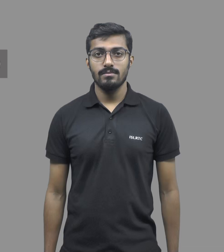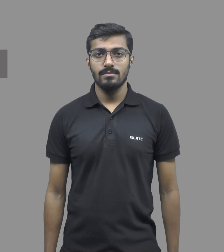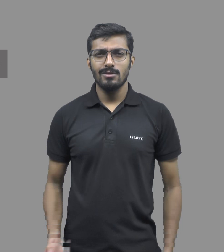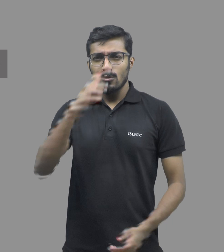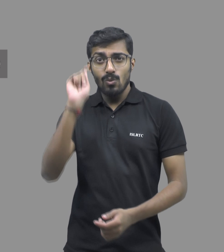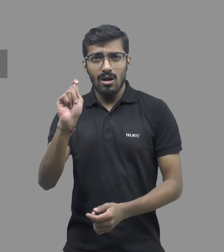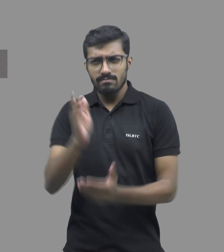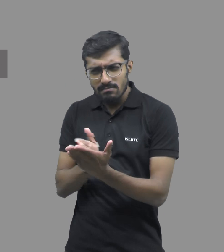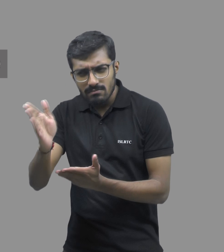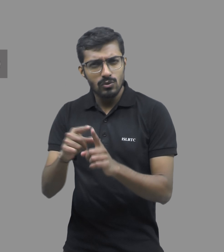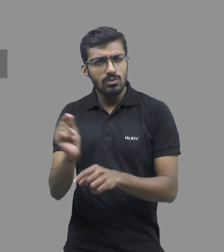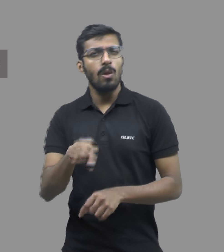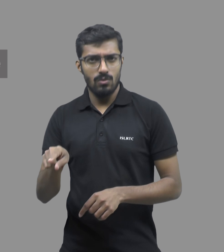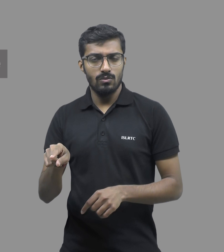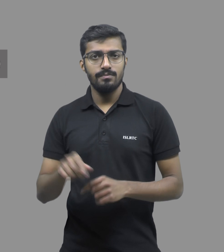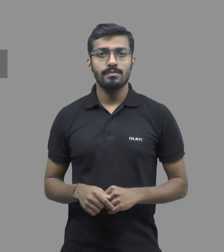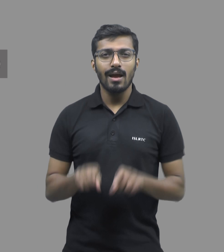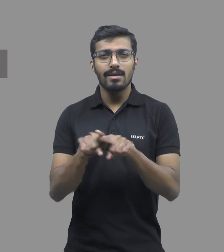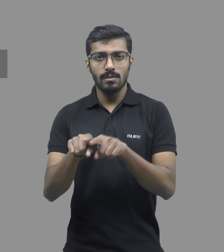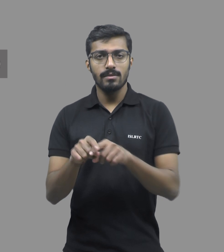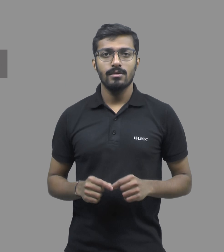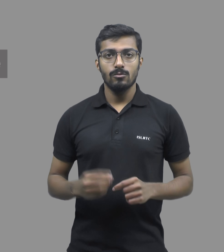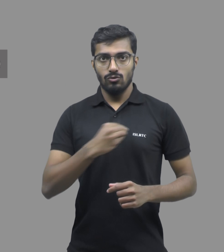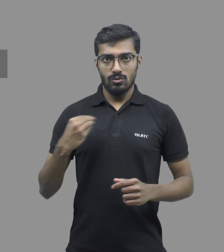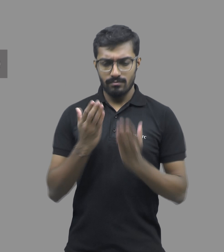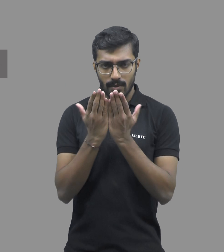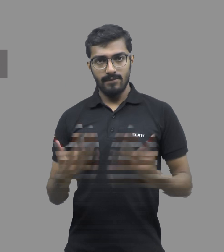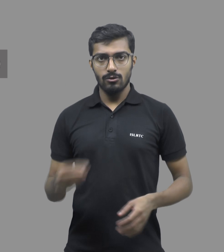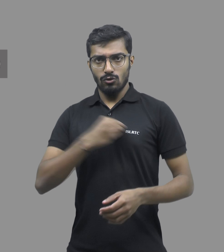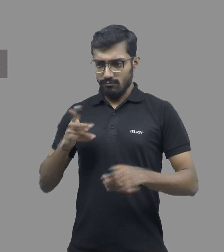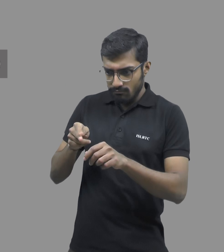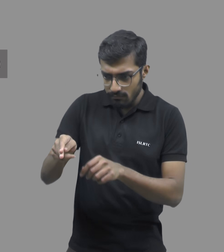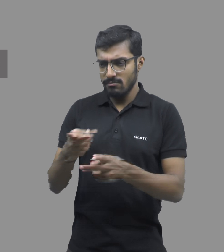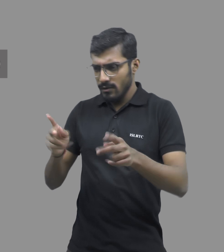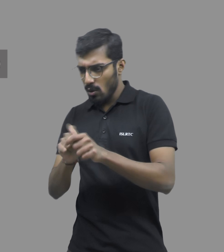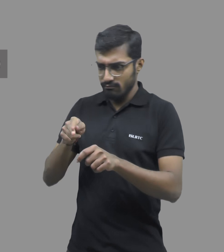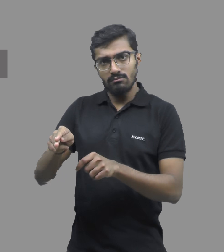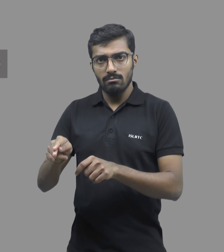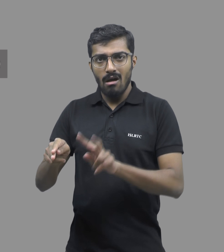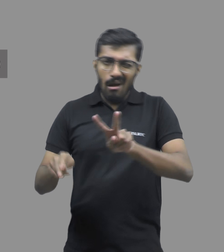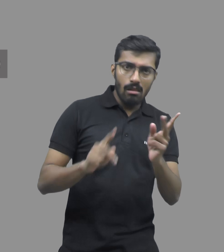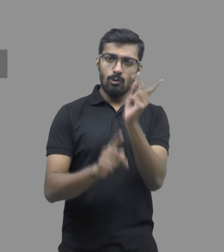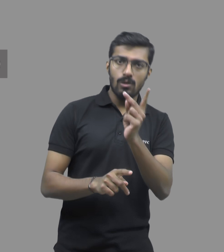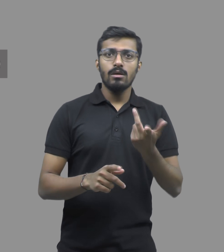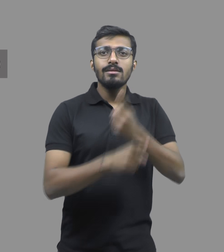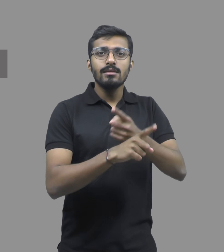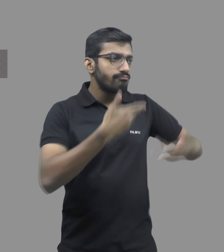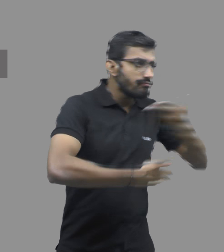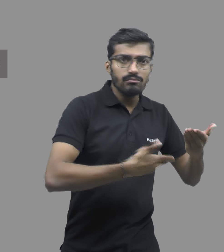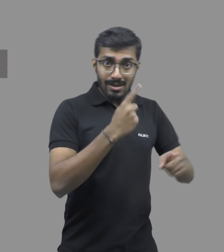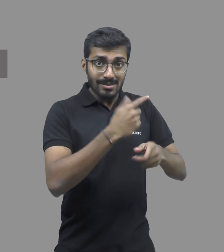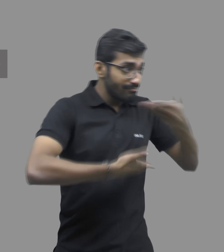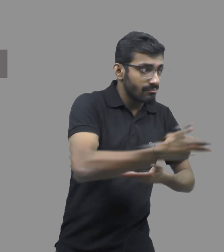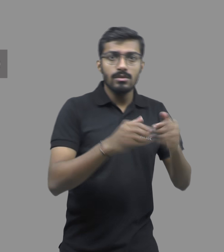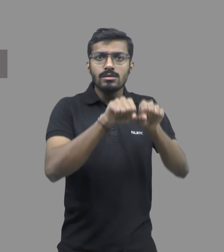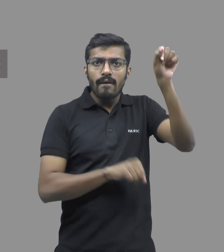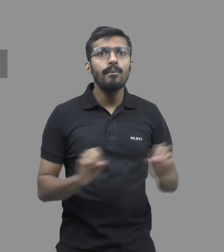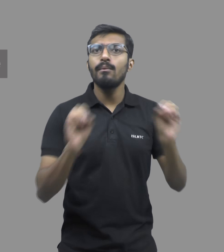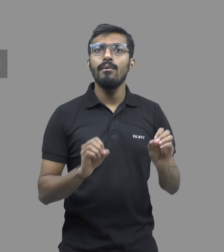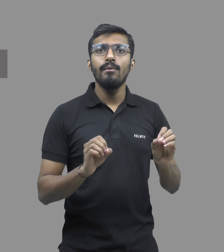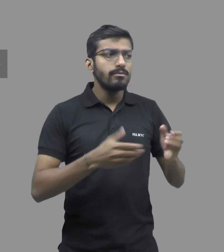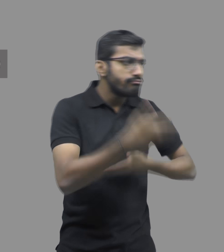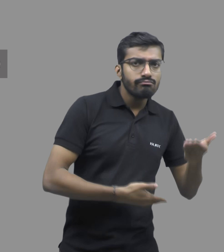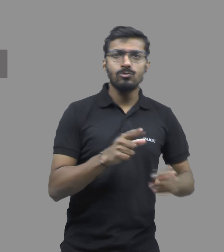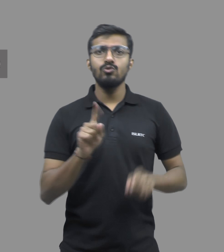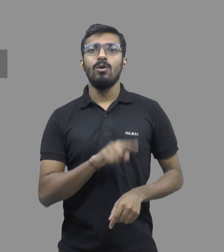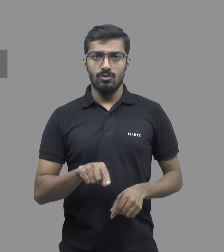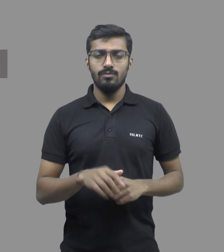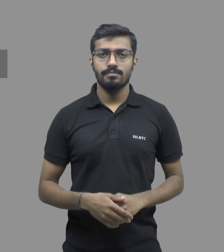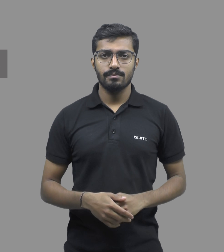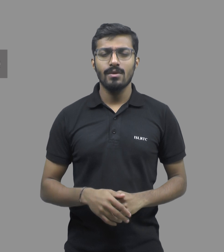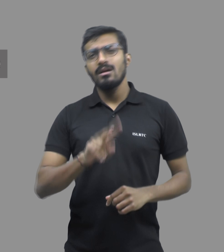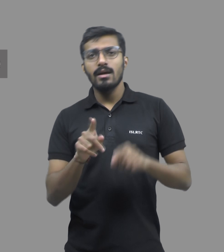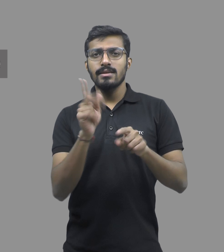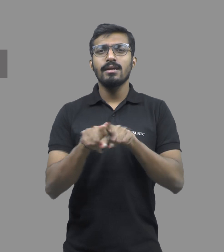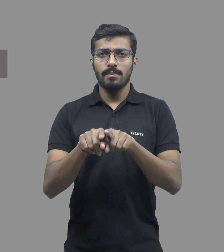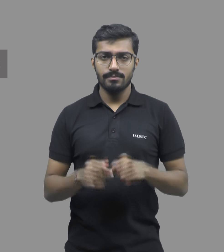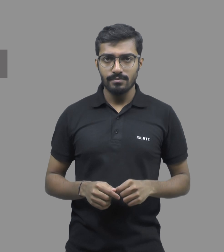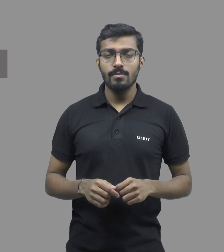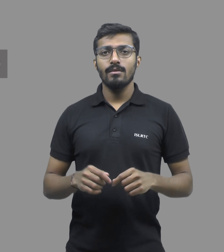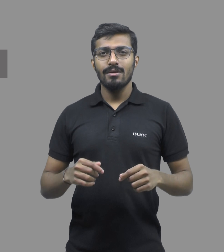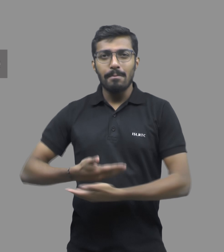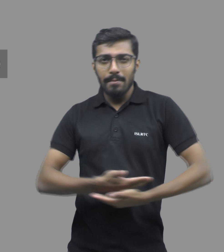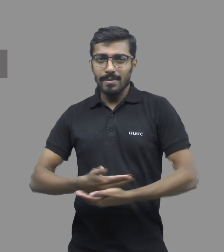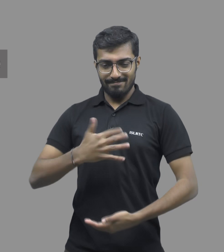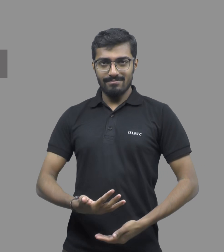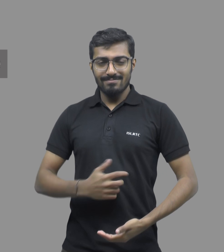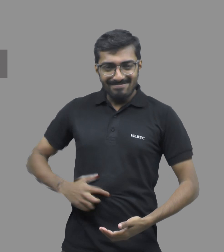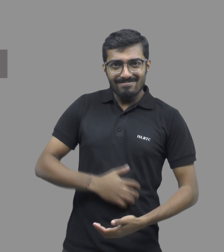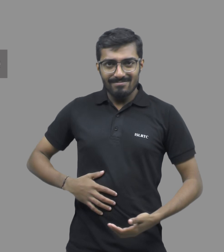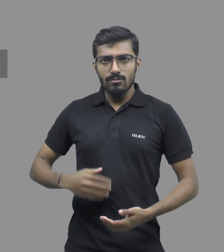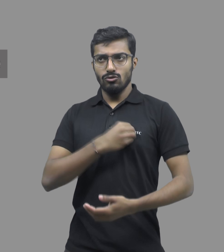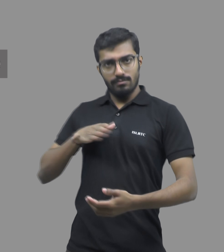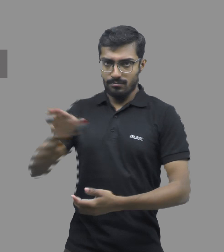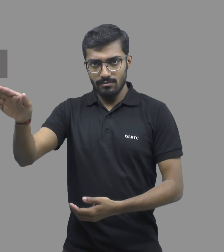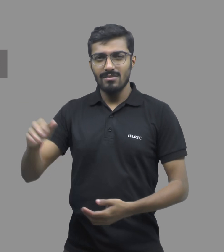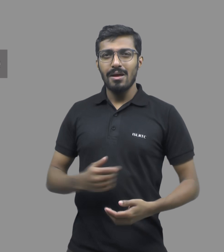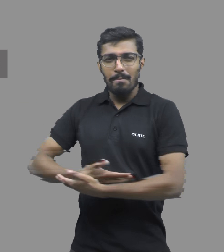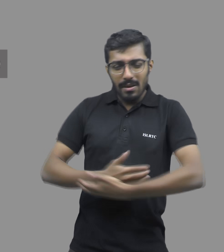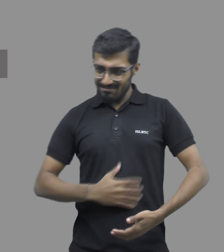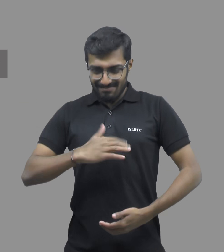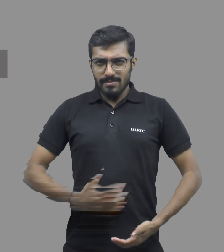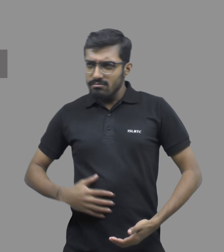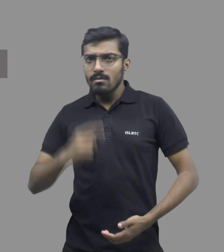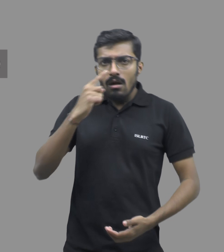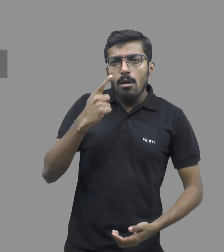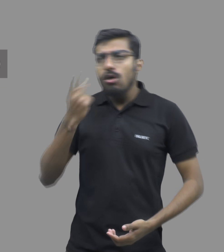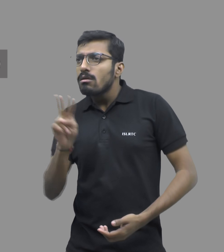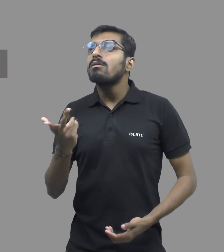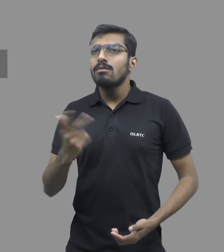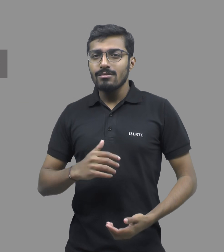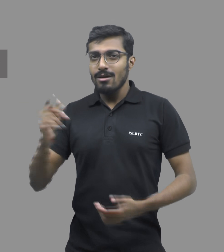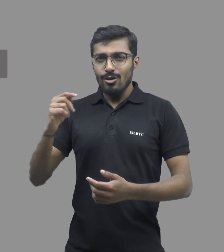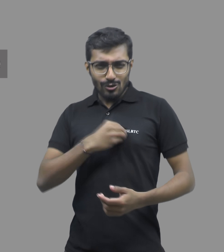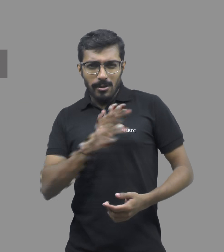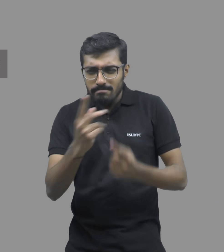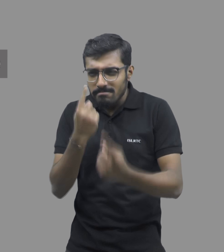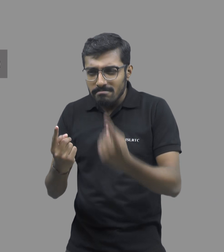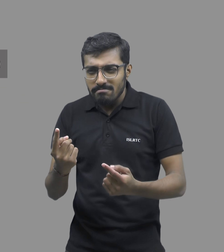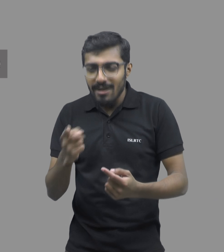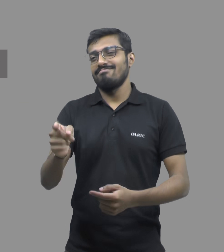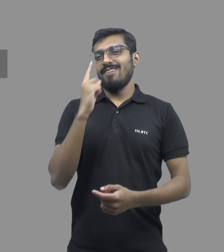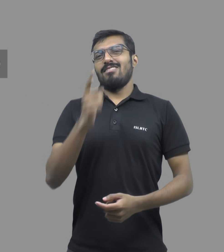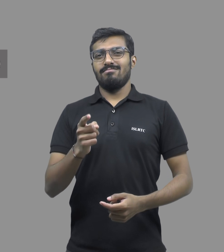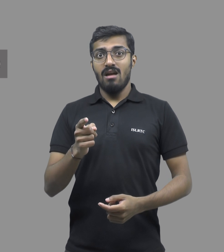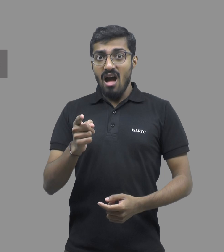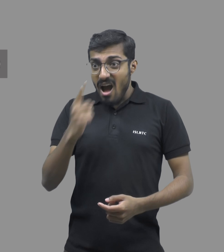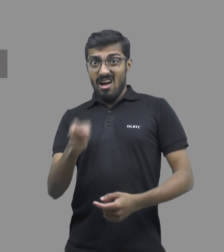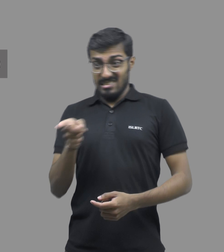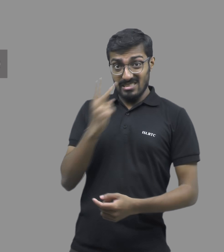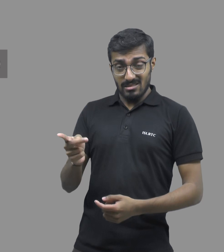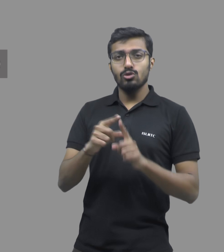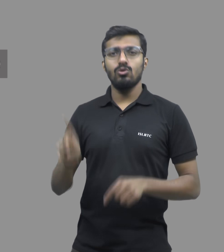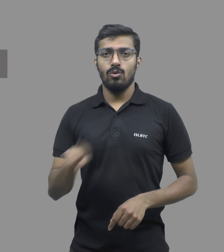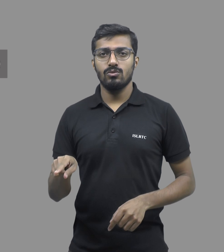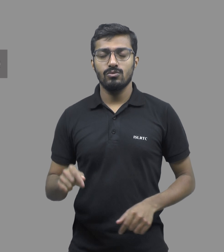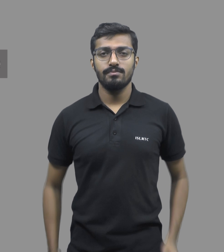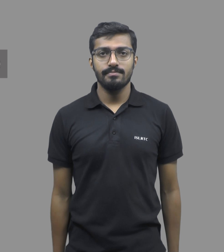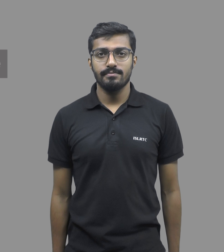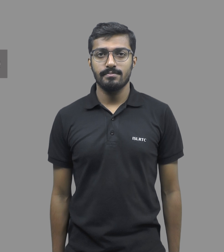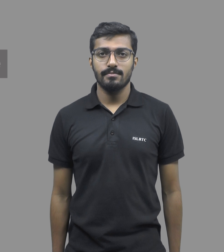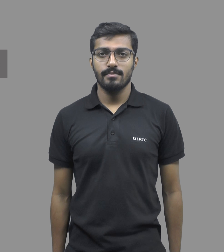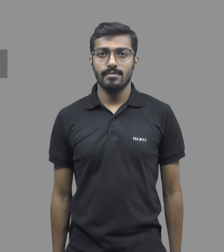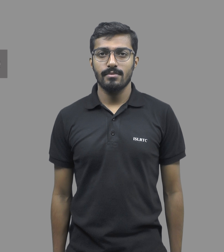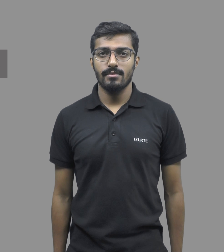Malpractice